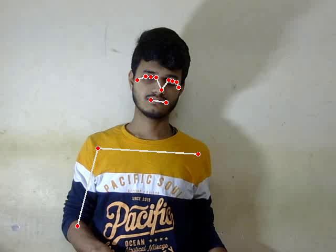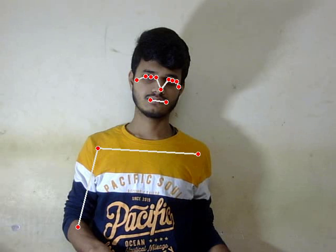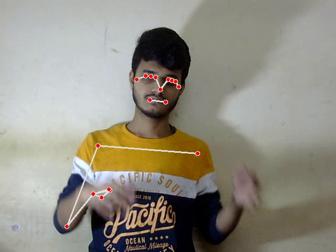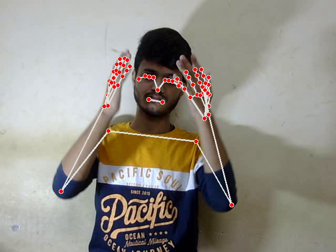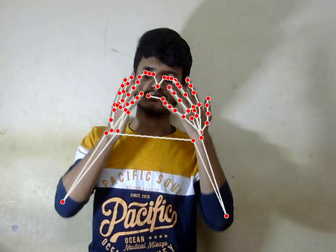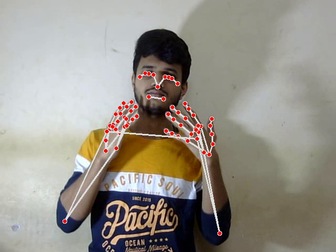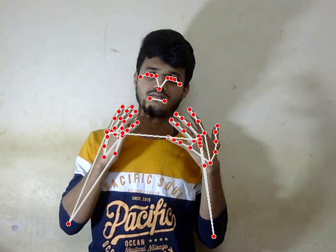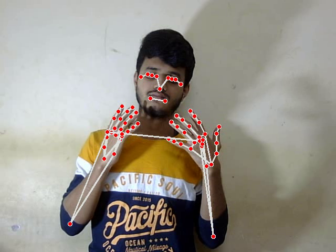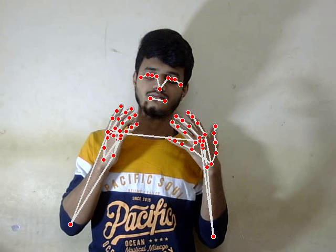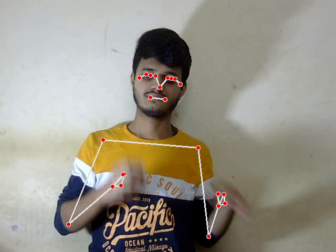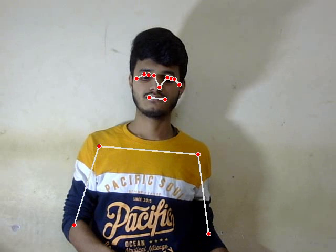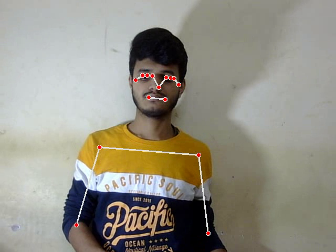sad